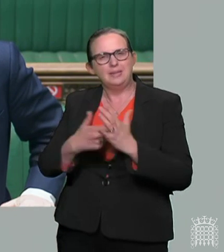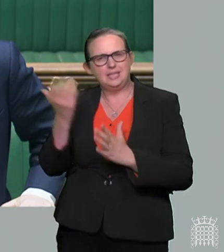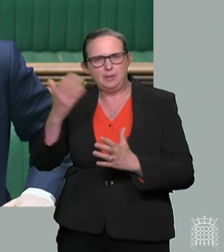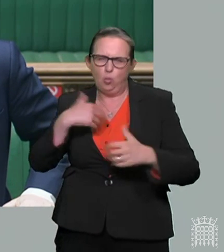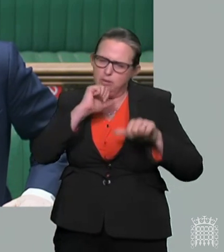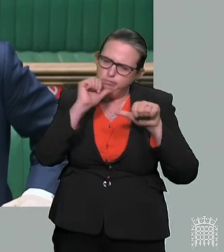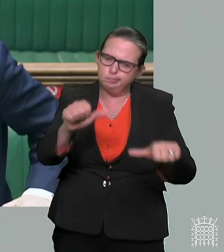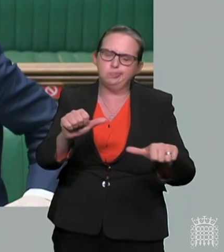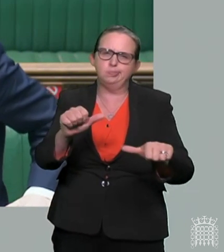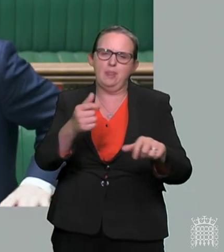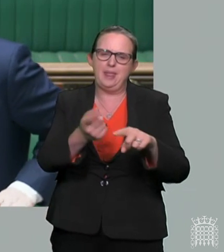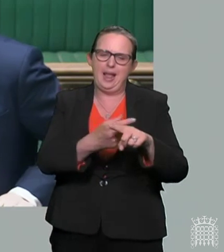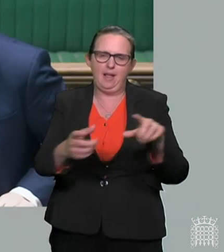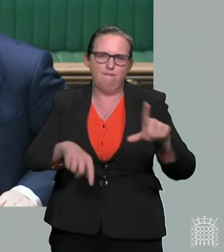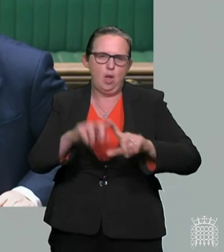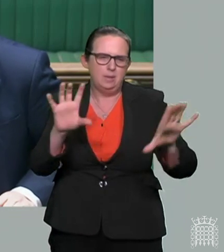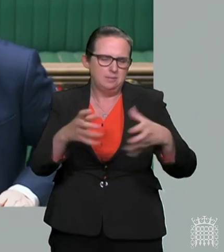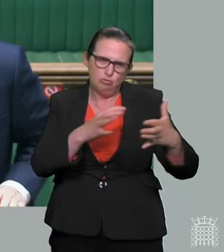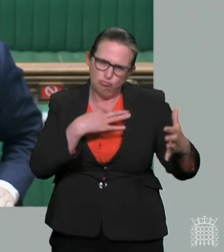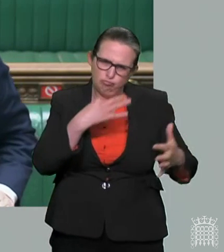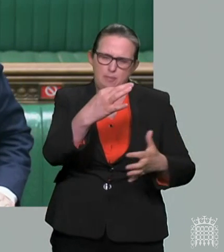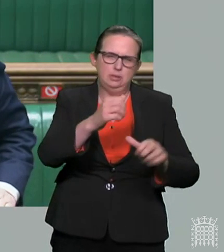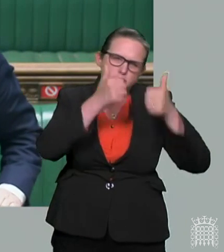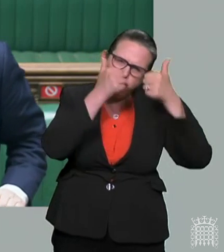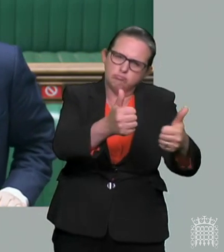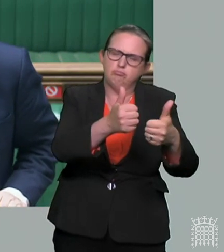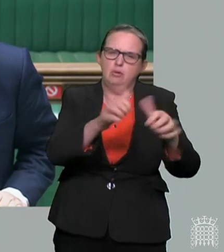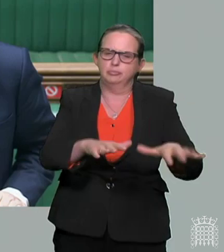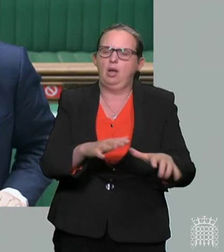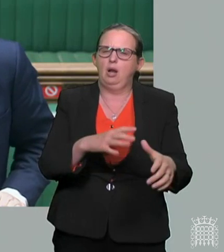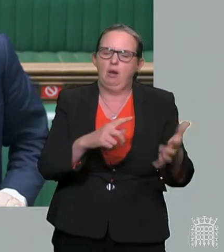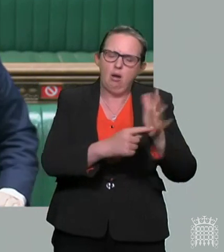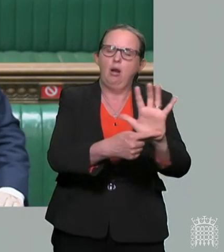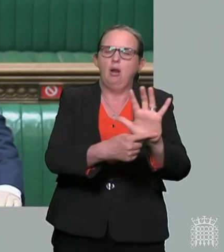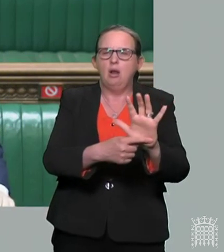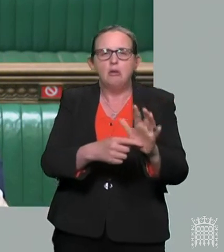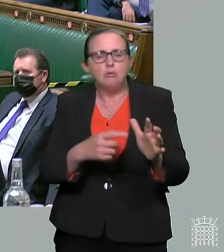They represent the best of our country. Nobody defends booing the England side.